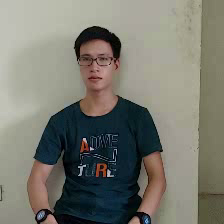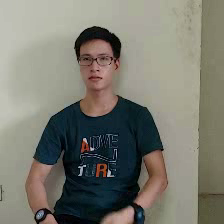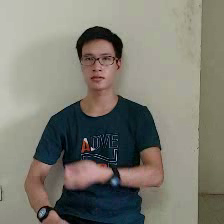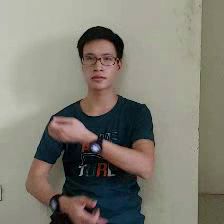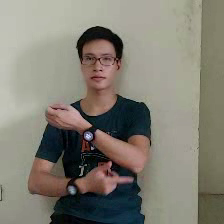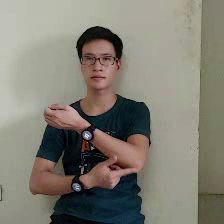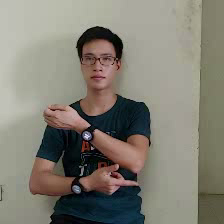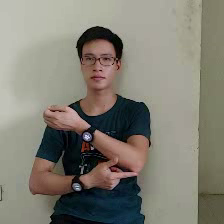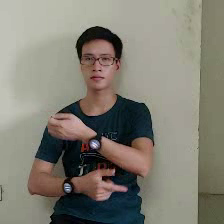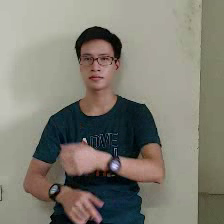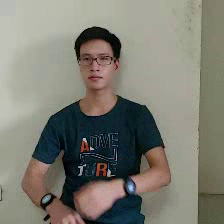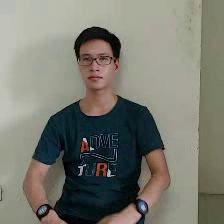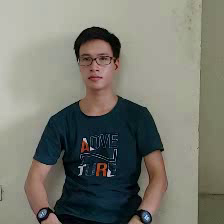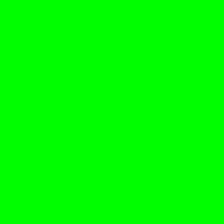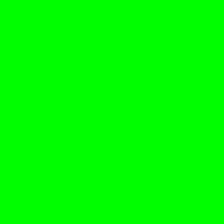Cám dỗ